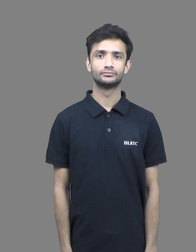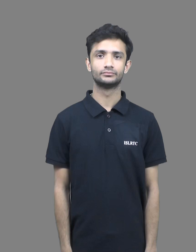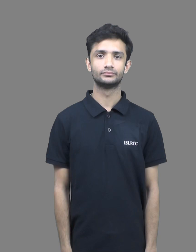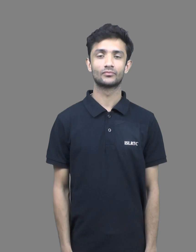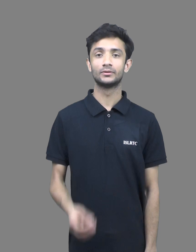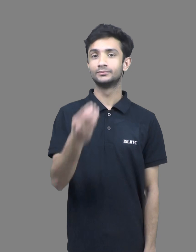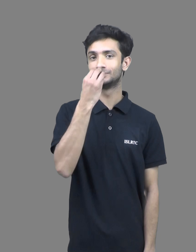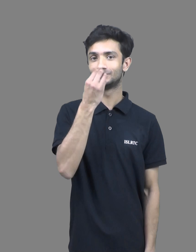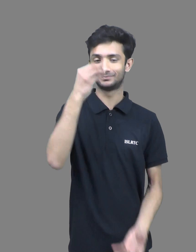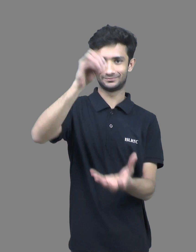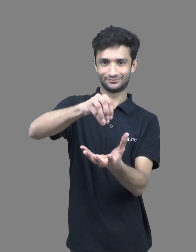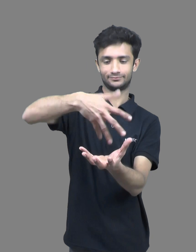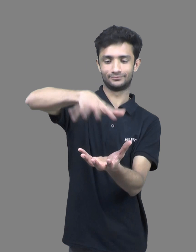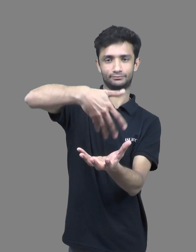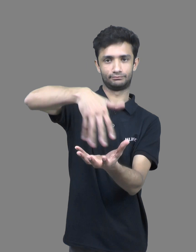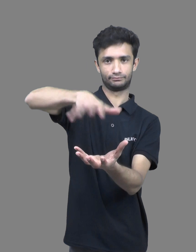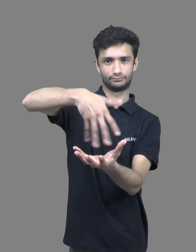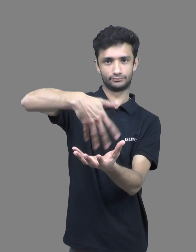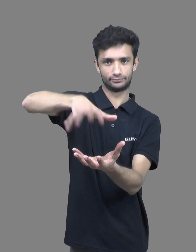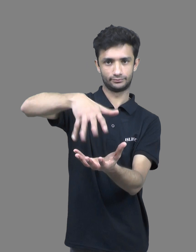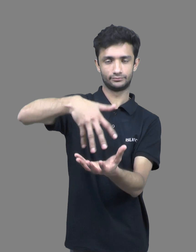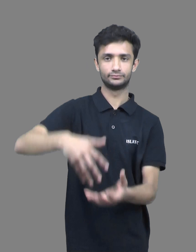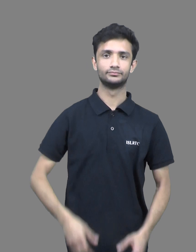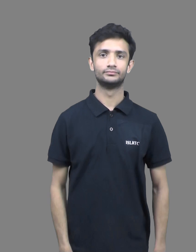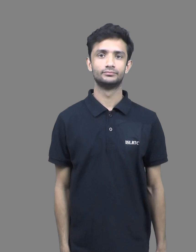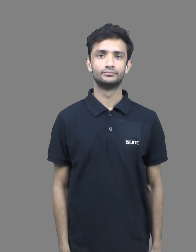Sauteing Stir Fry